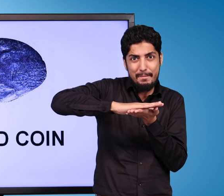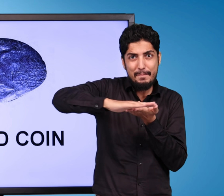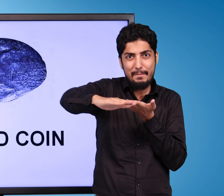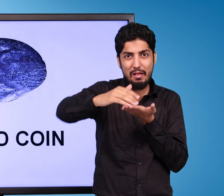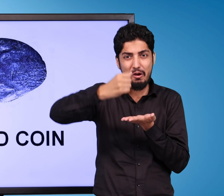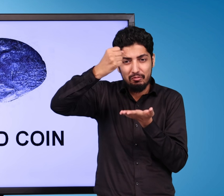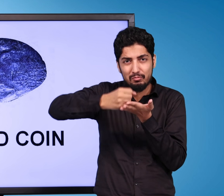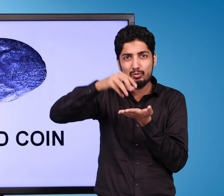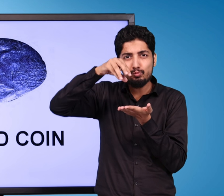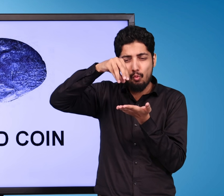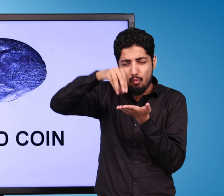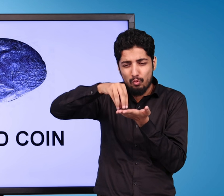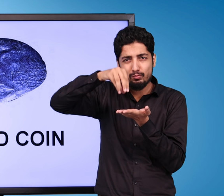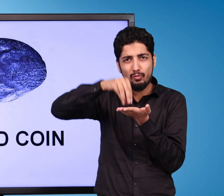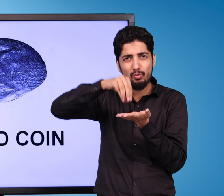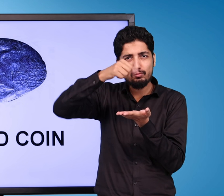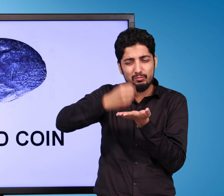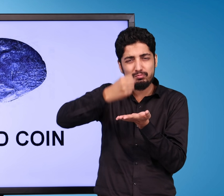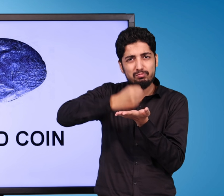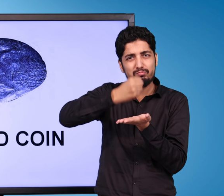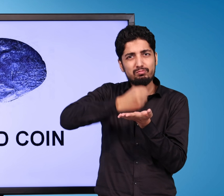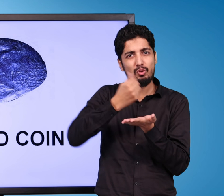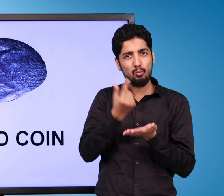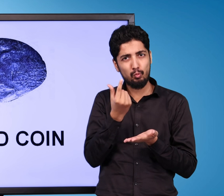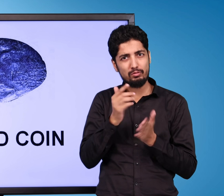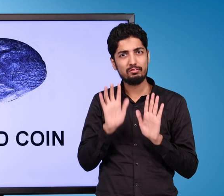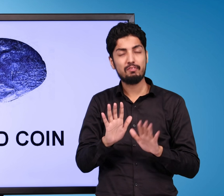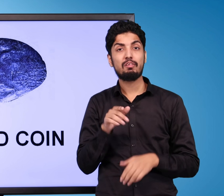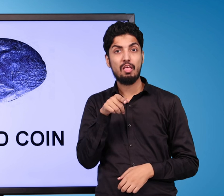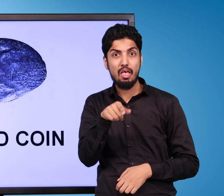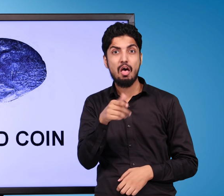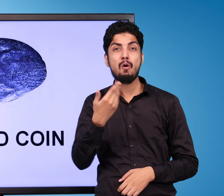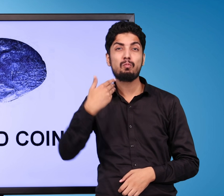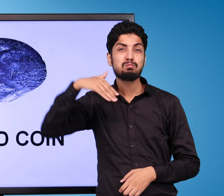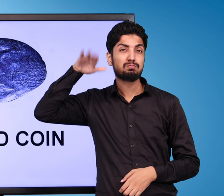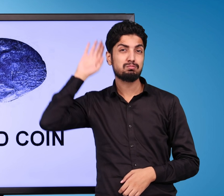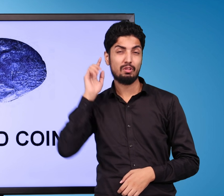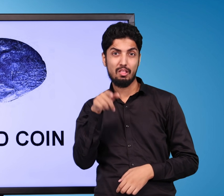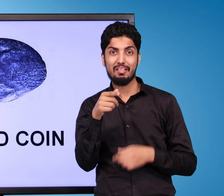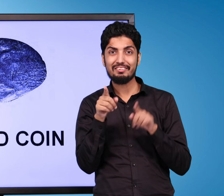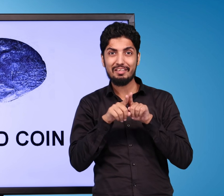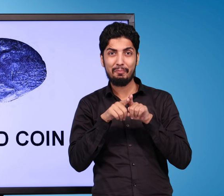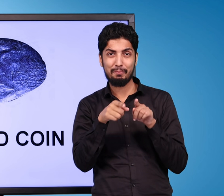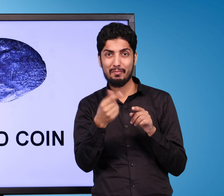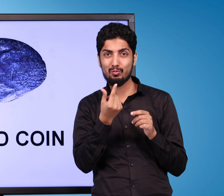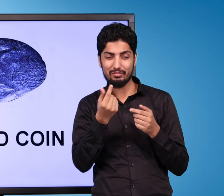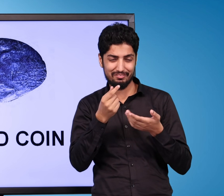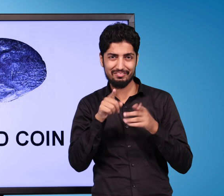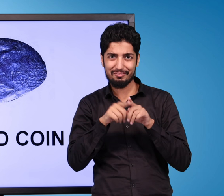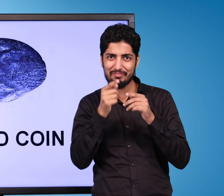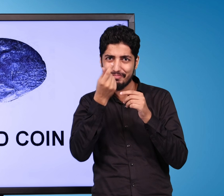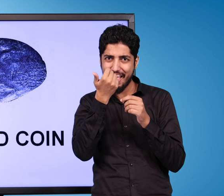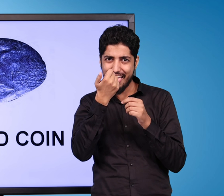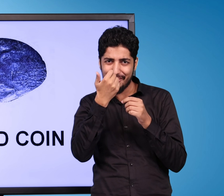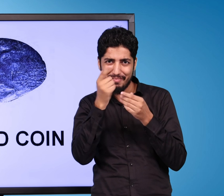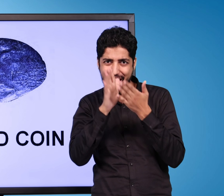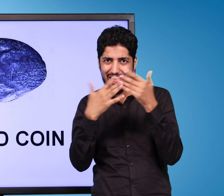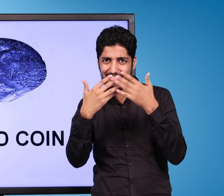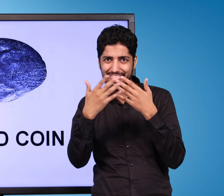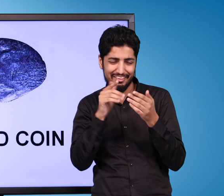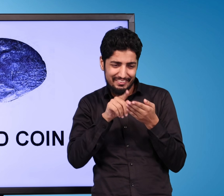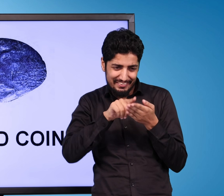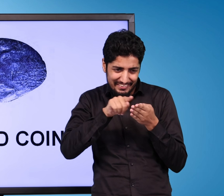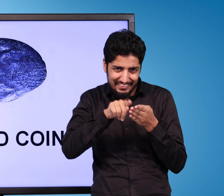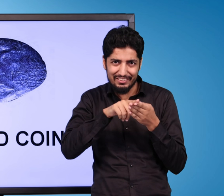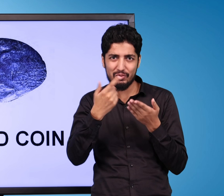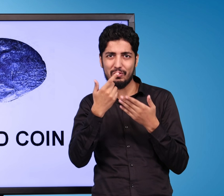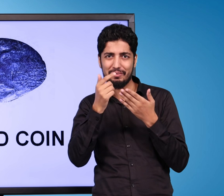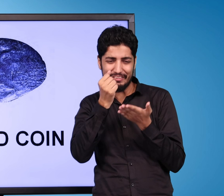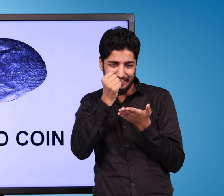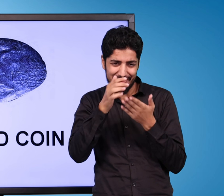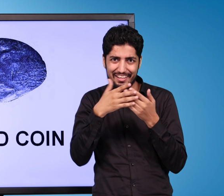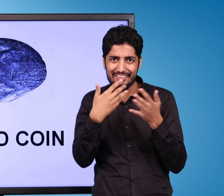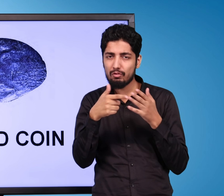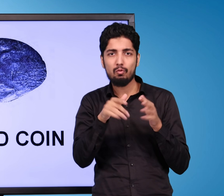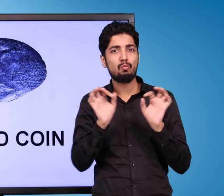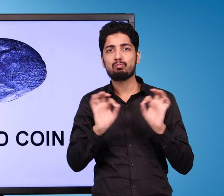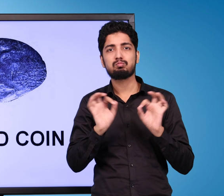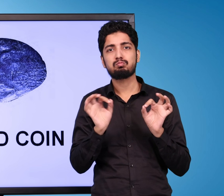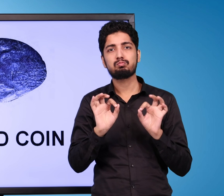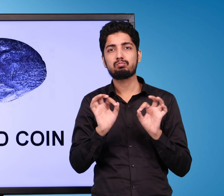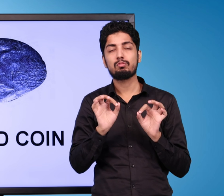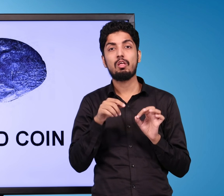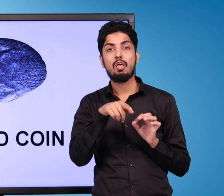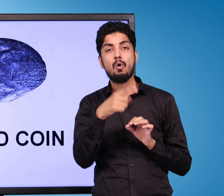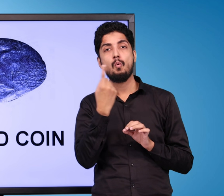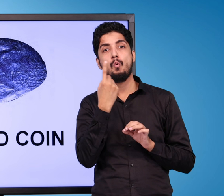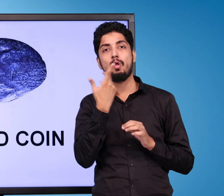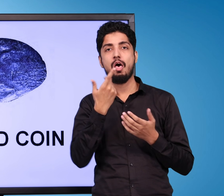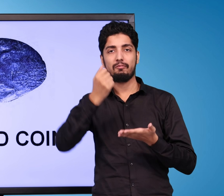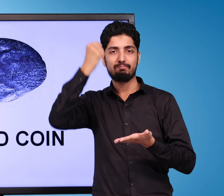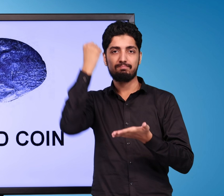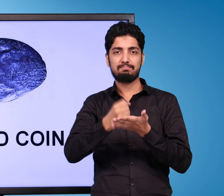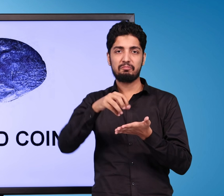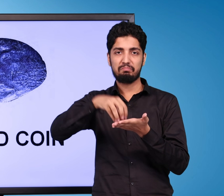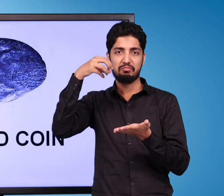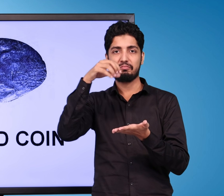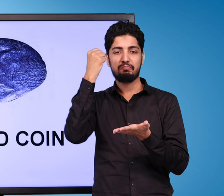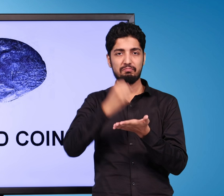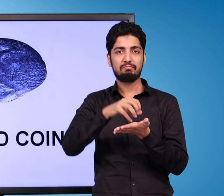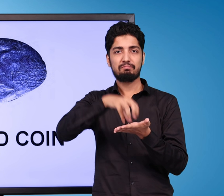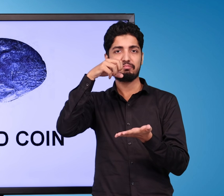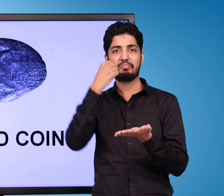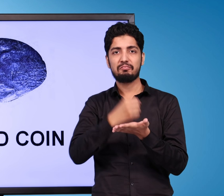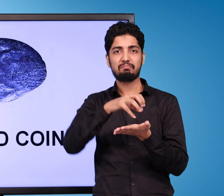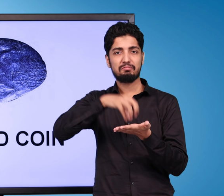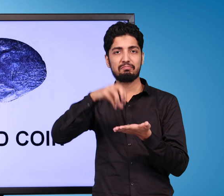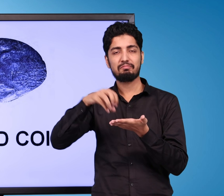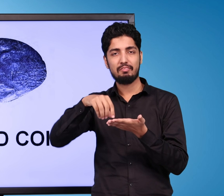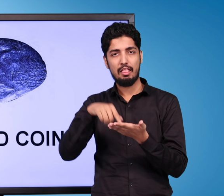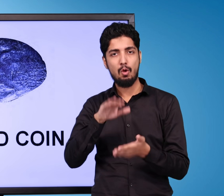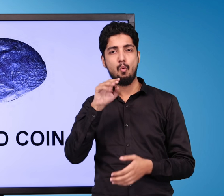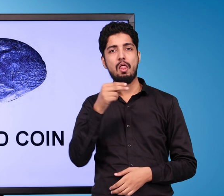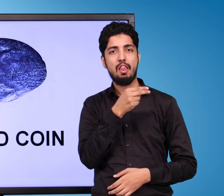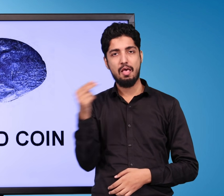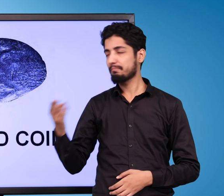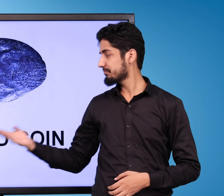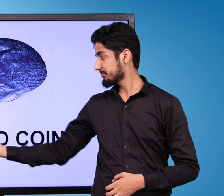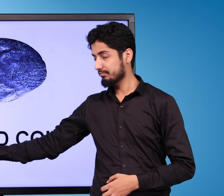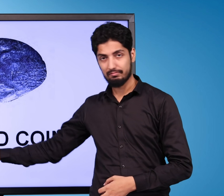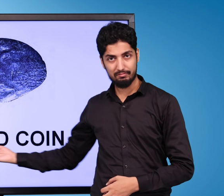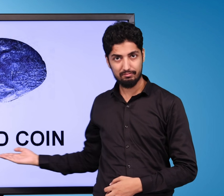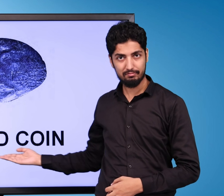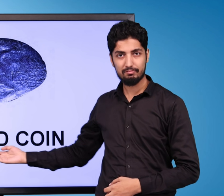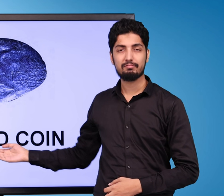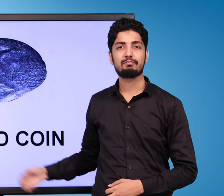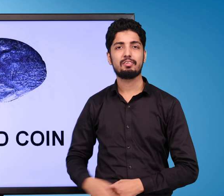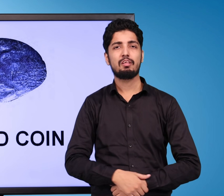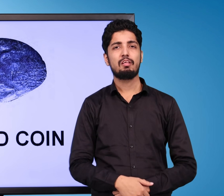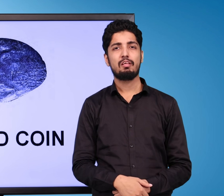These coins were not inscribes, rather they were stamped using dies or punches. Therefore they are called punch marked coins.